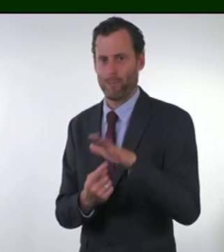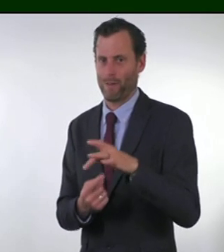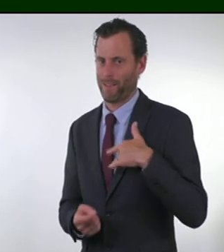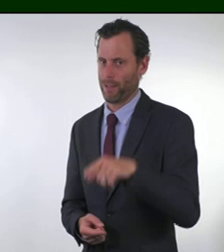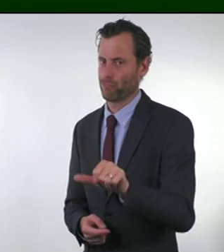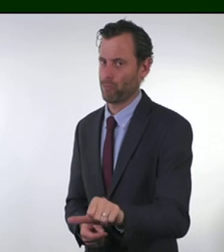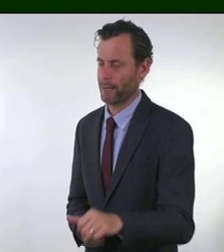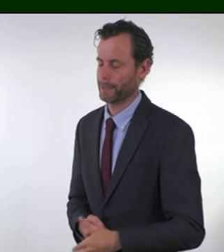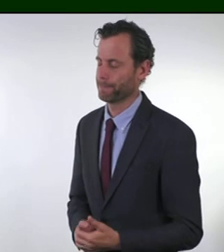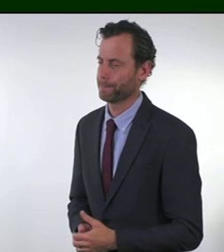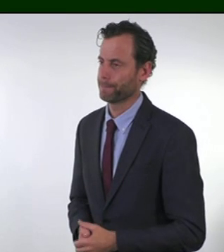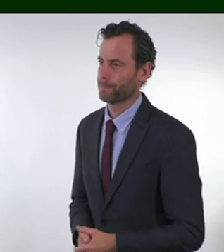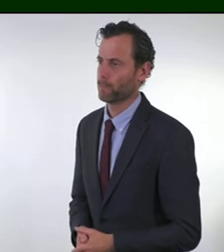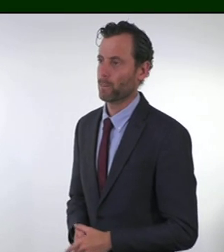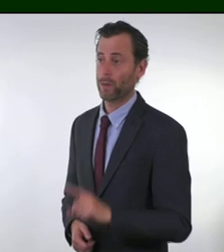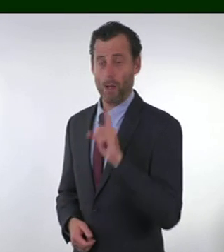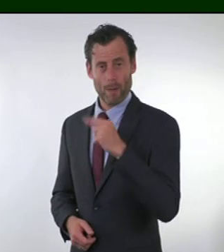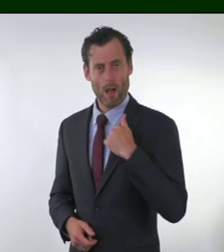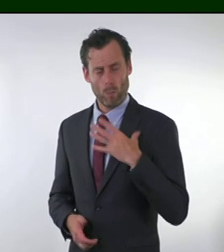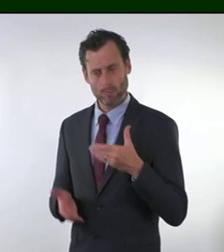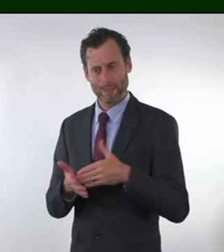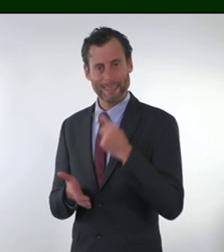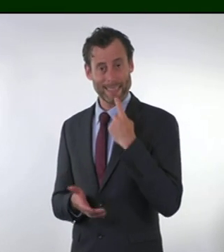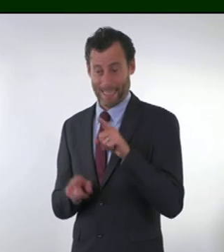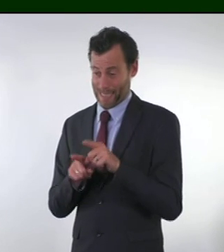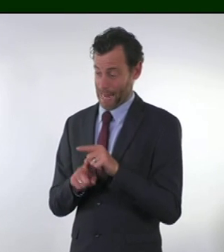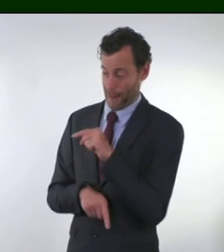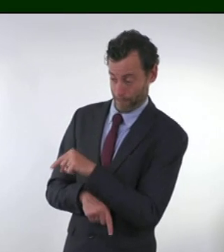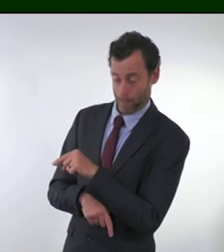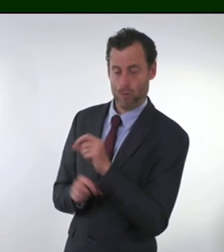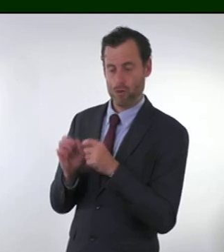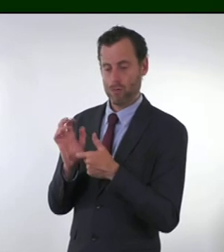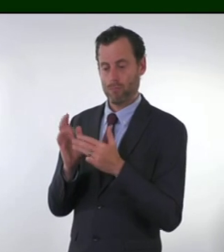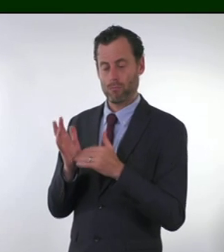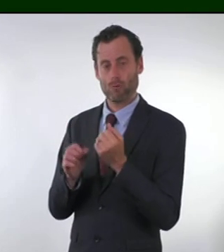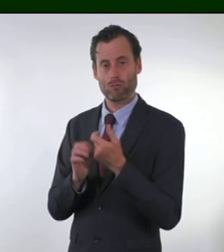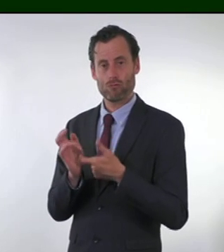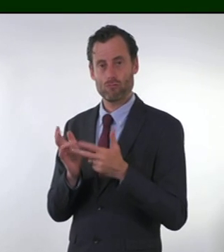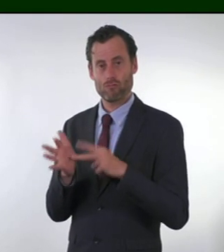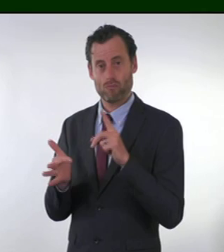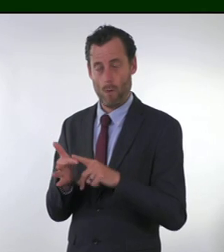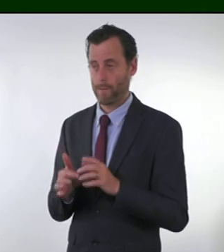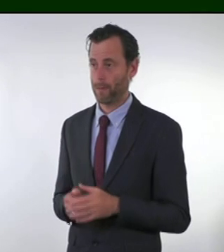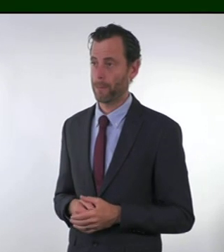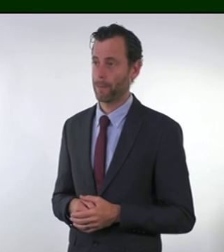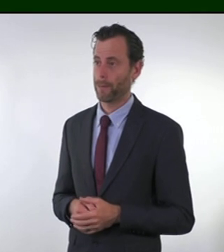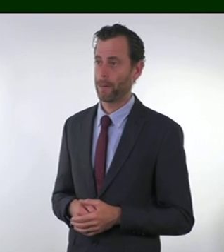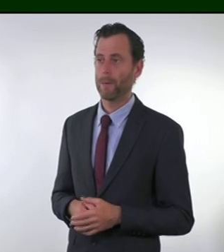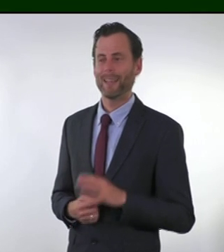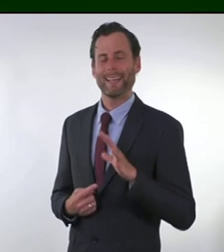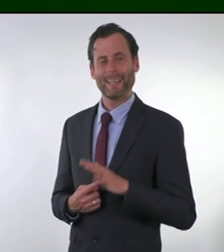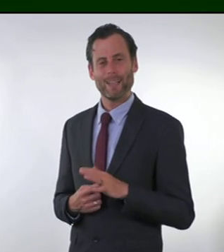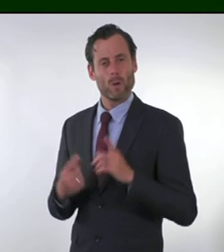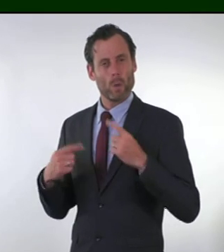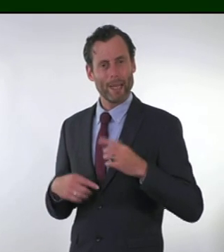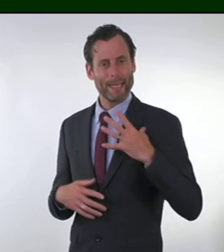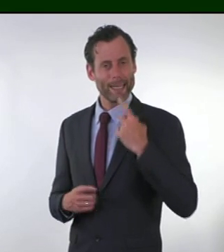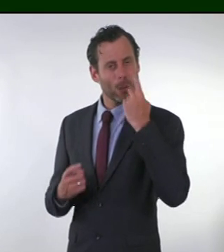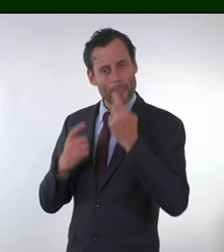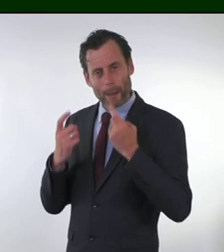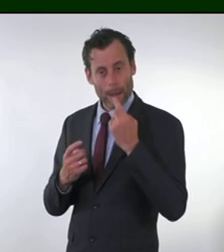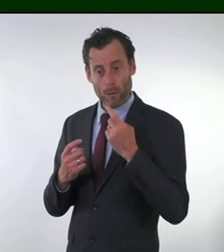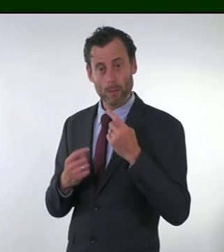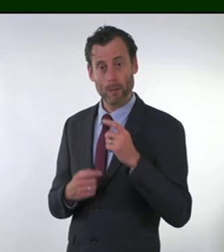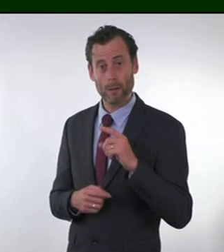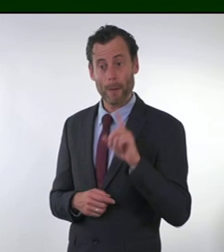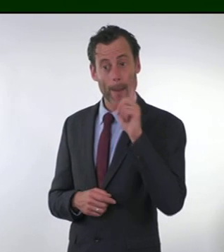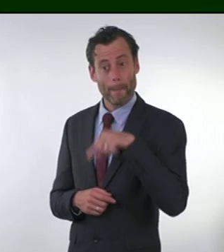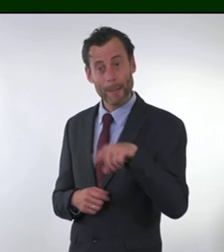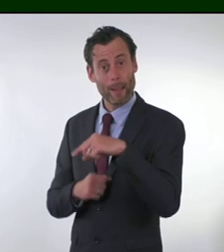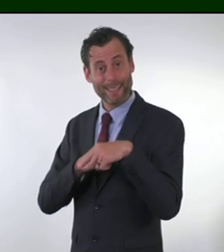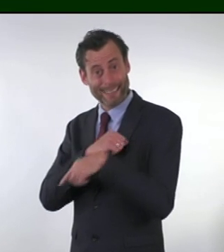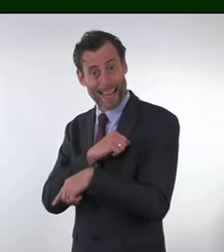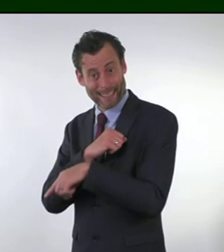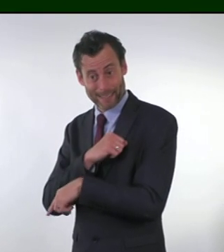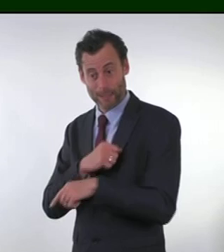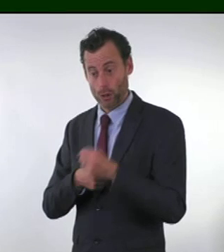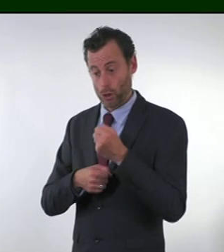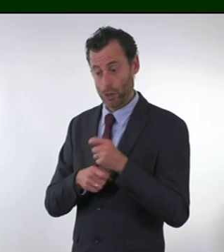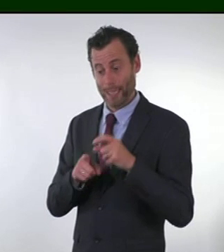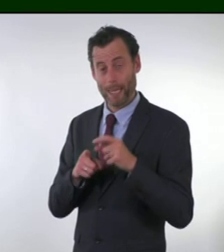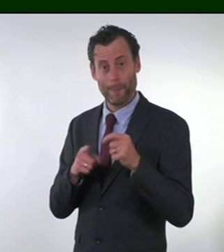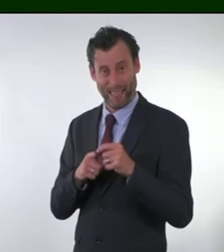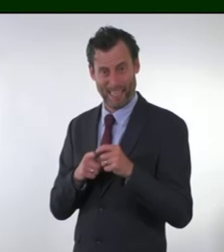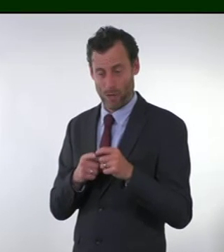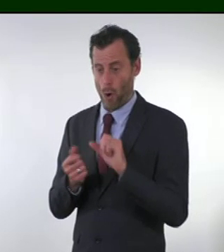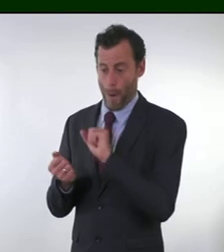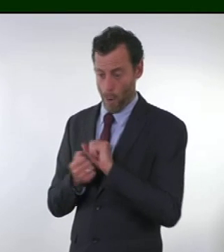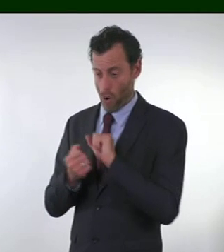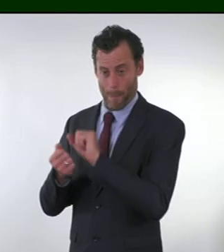May I echo the comments of my right honourable Friend the Member for Bromsgrove, about the need, when we come to the fall, to look at ways in which overall debt as a burden on the GDP of the country can be brought under control?